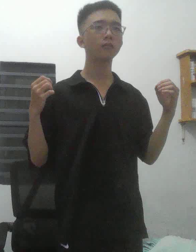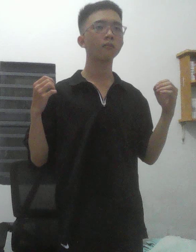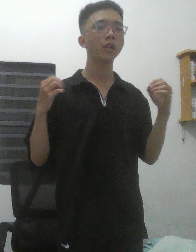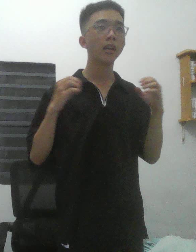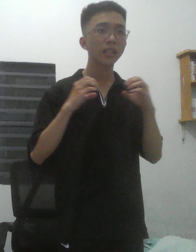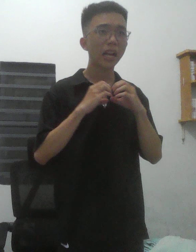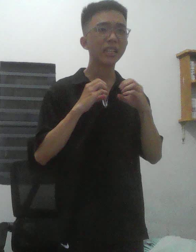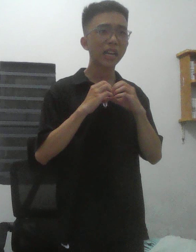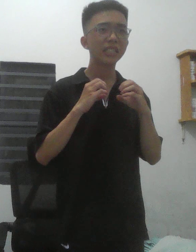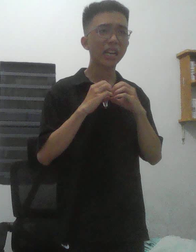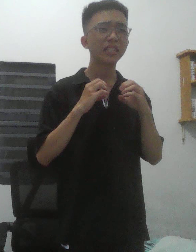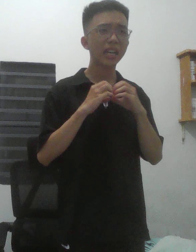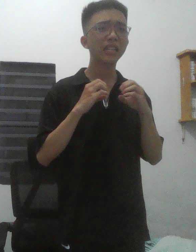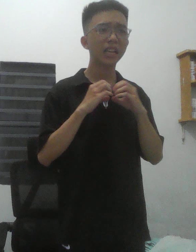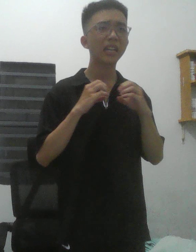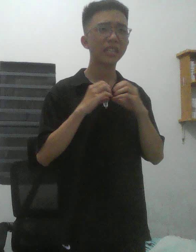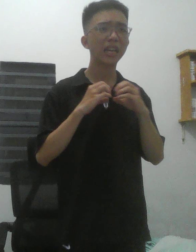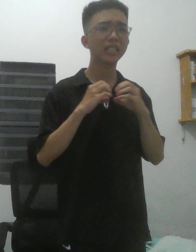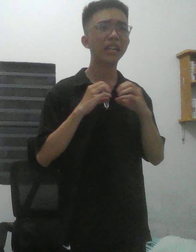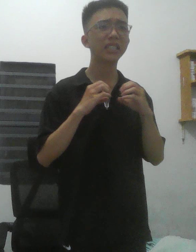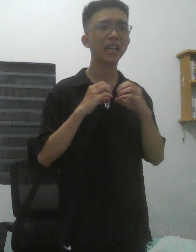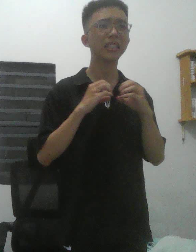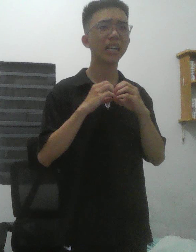cai nhau